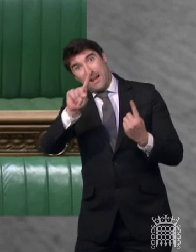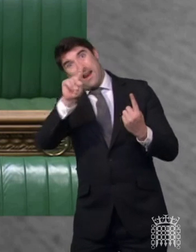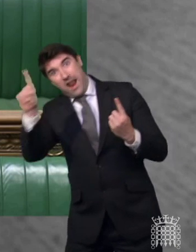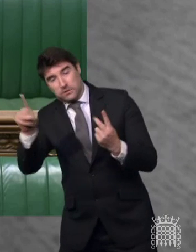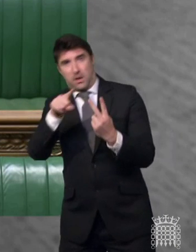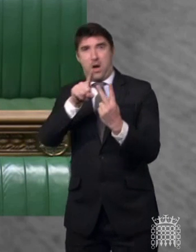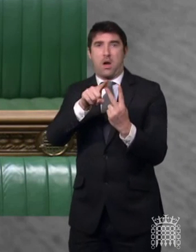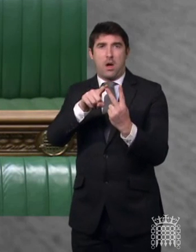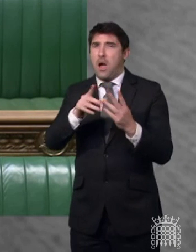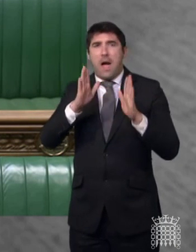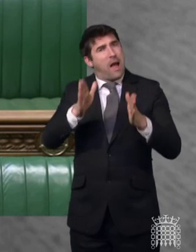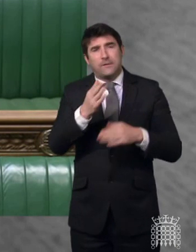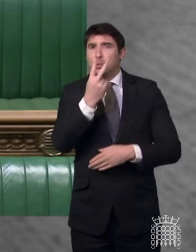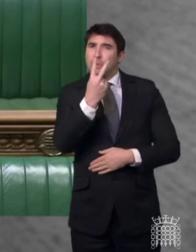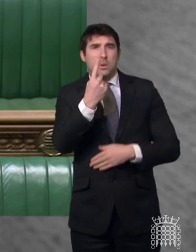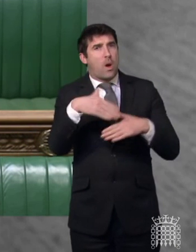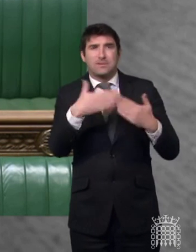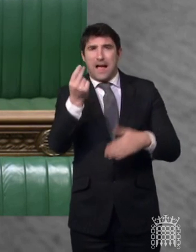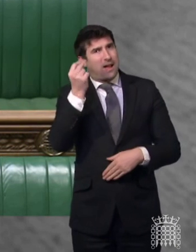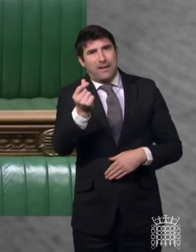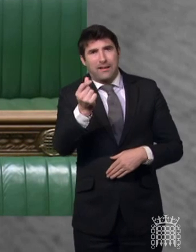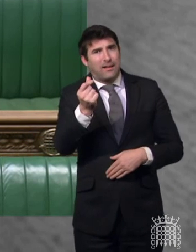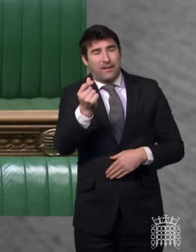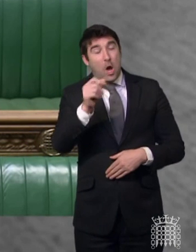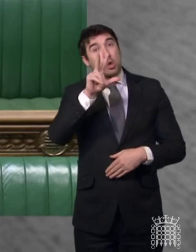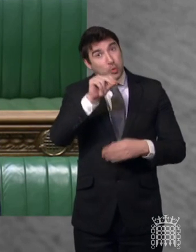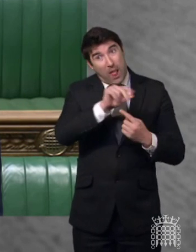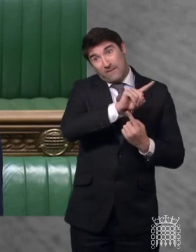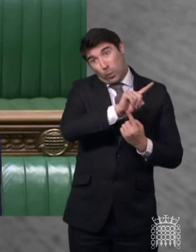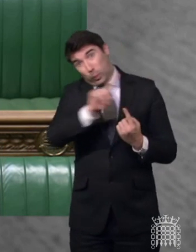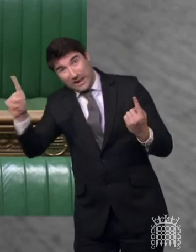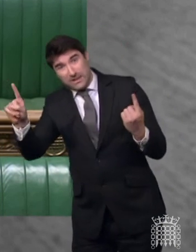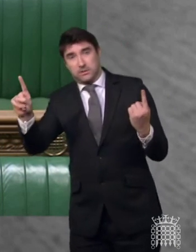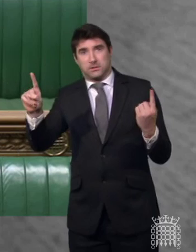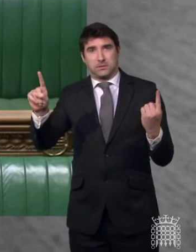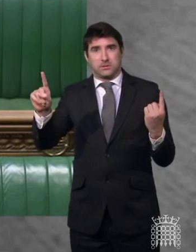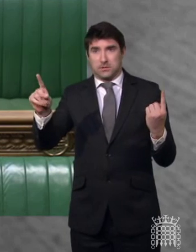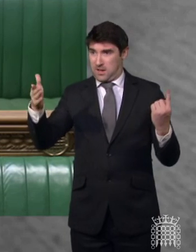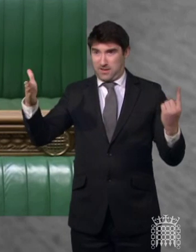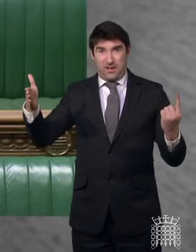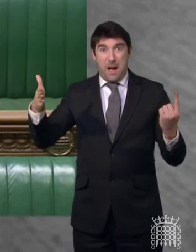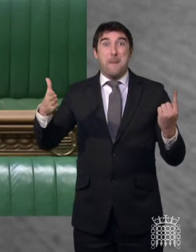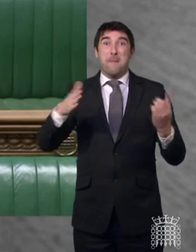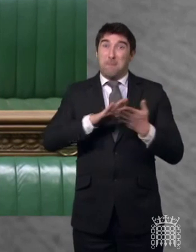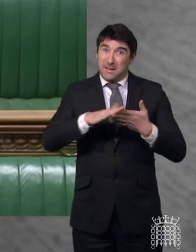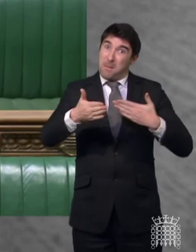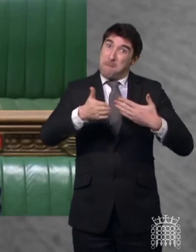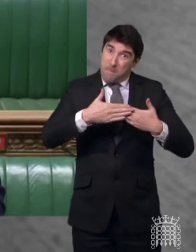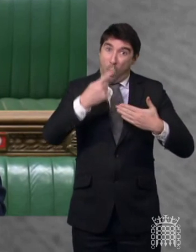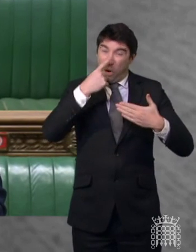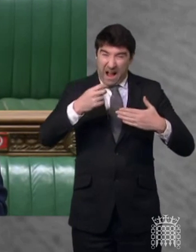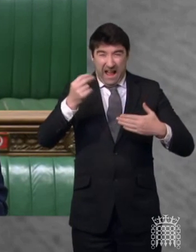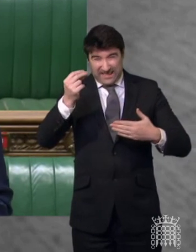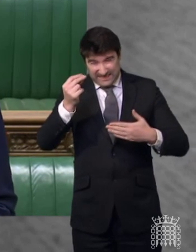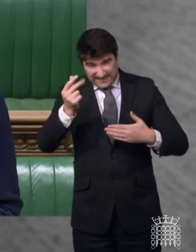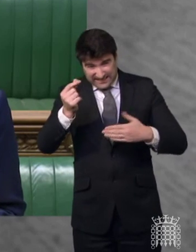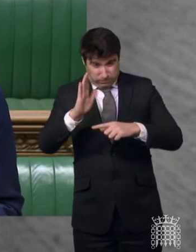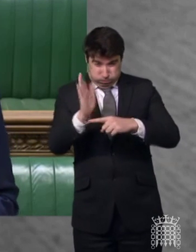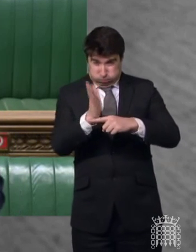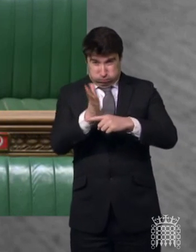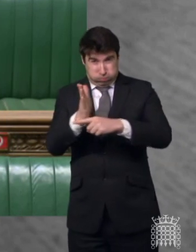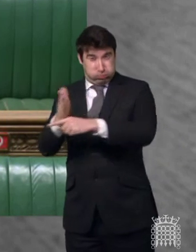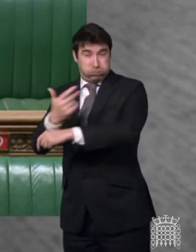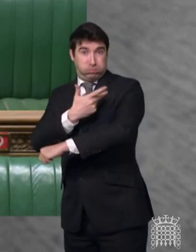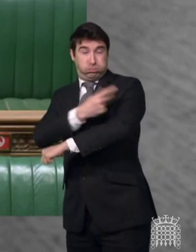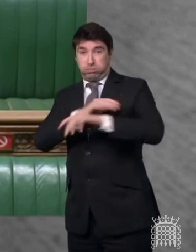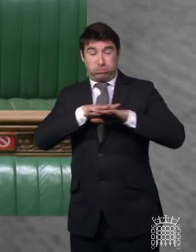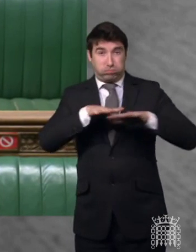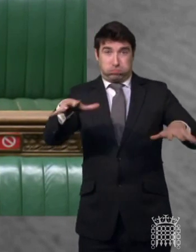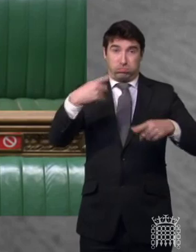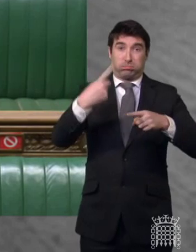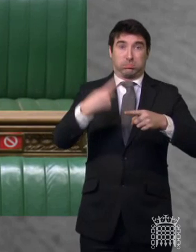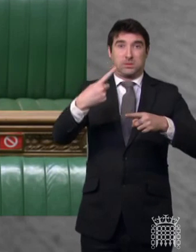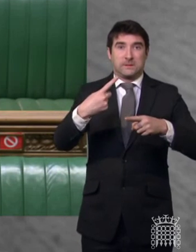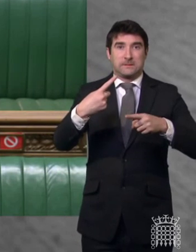The data shows that that gives that immunity, so we can get through the protection of the nation faster than we previously could have done.